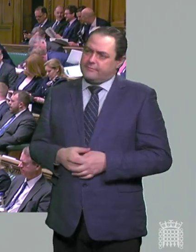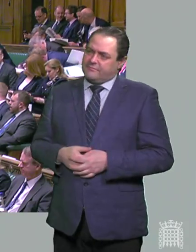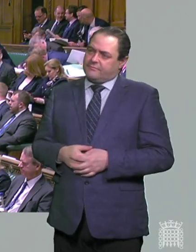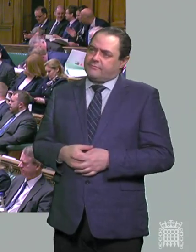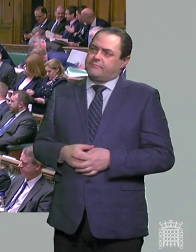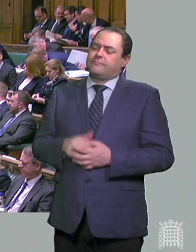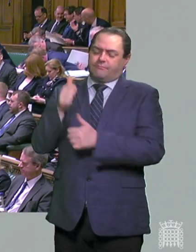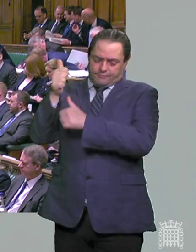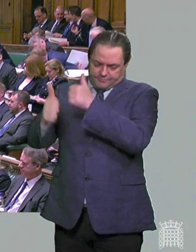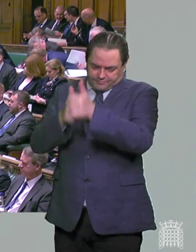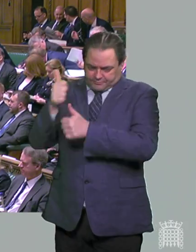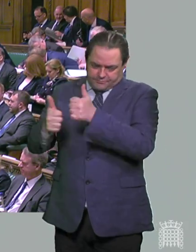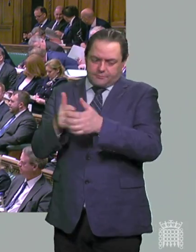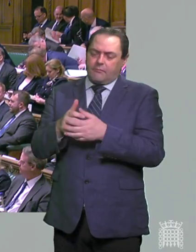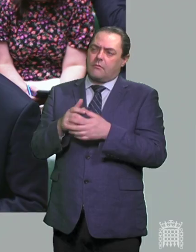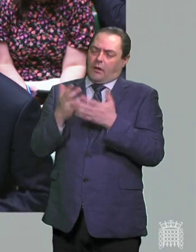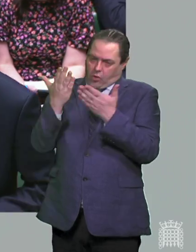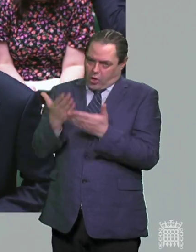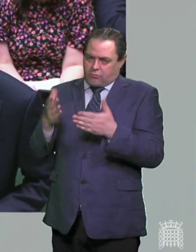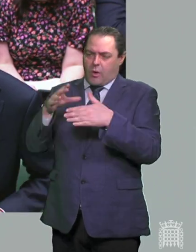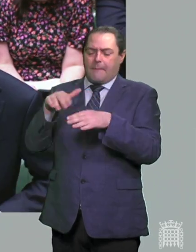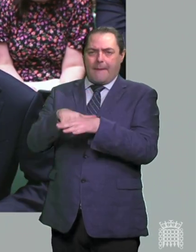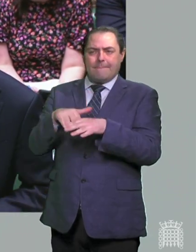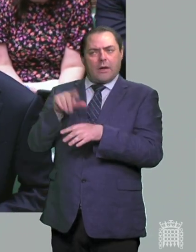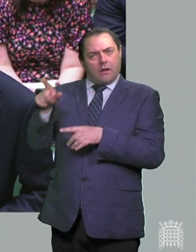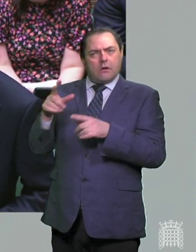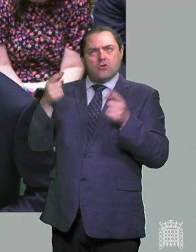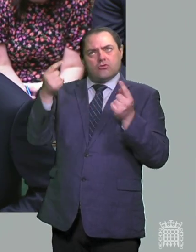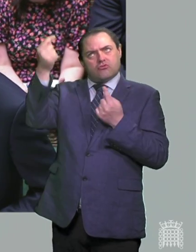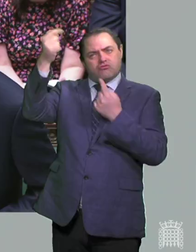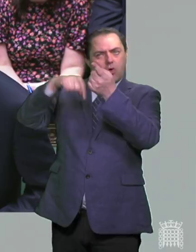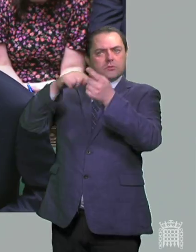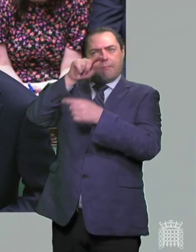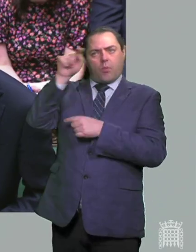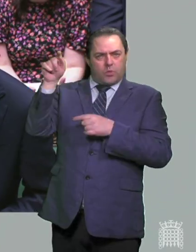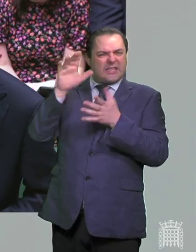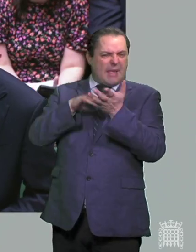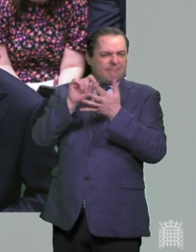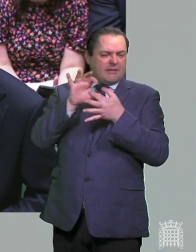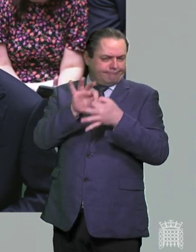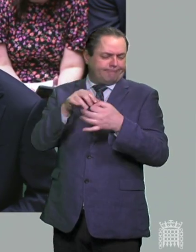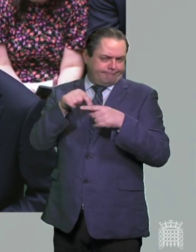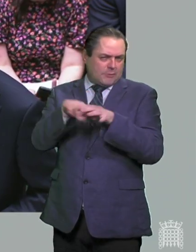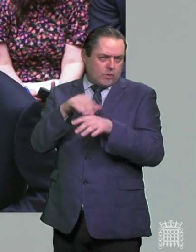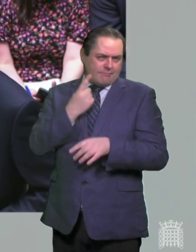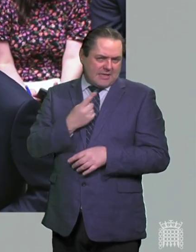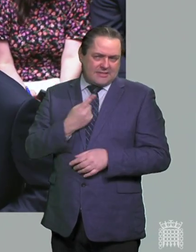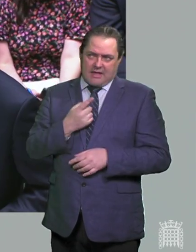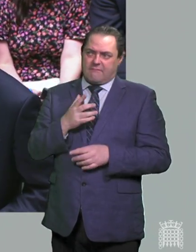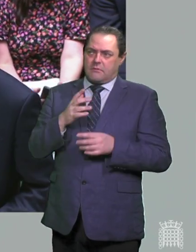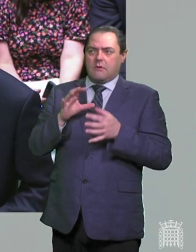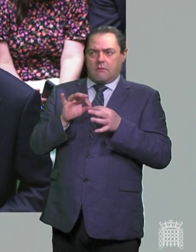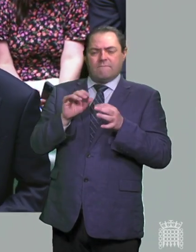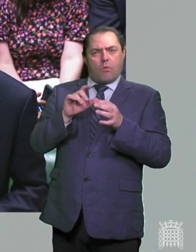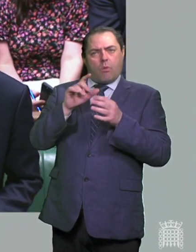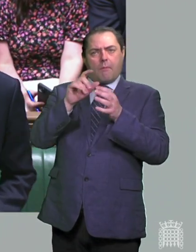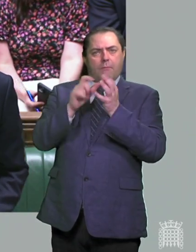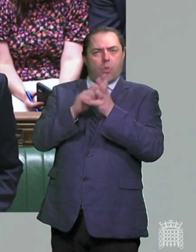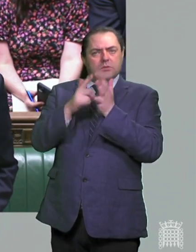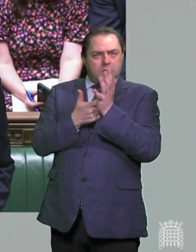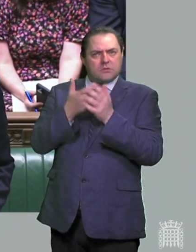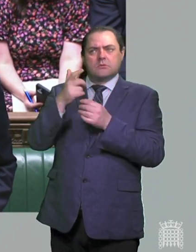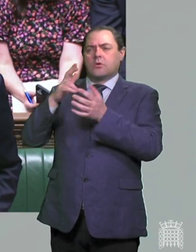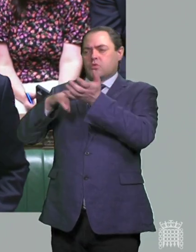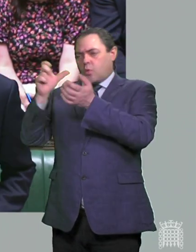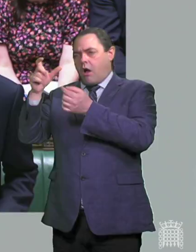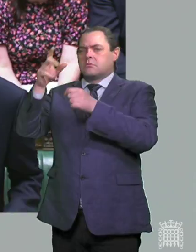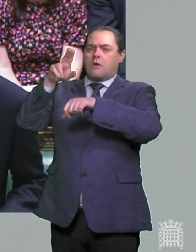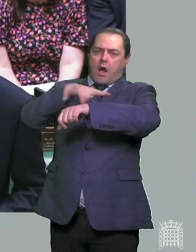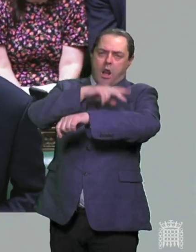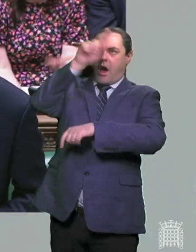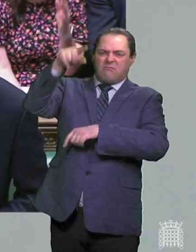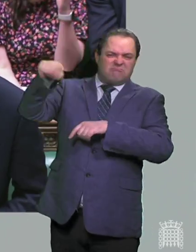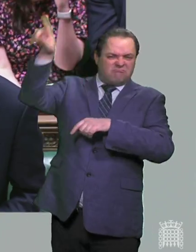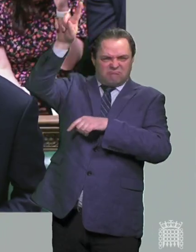I pay tribute to my honourable Friend for his hard work with the other cross-border MPs, including me, to deliver the extension of the Borders railway to Hawick and Newcastleton and on to Carlisle.